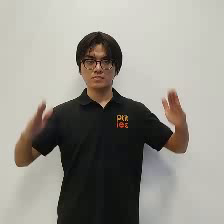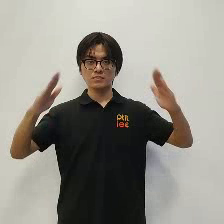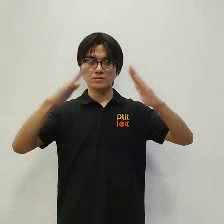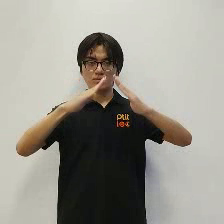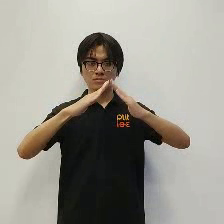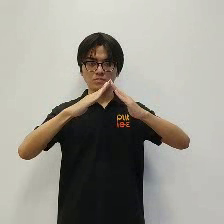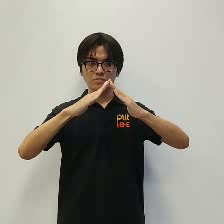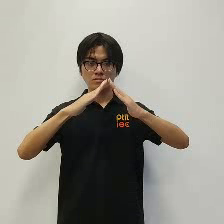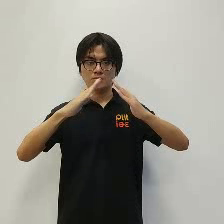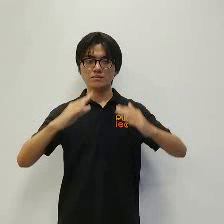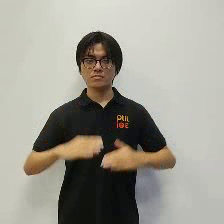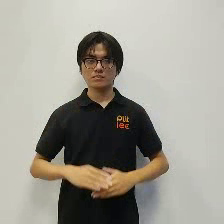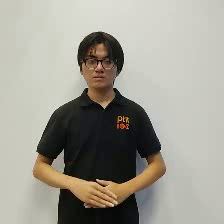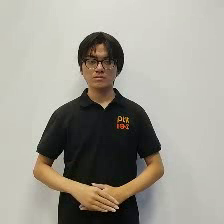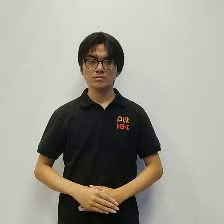Nhà